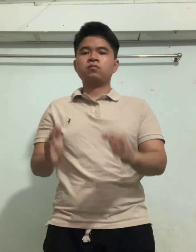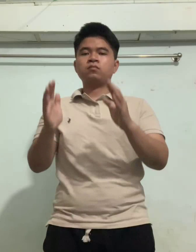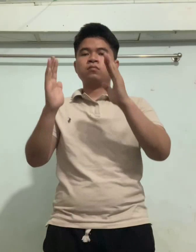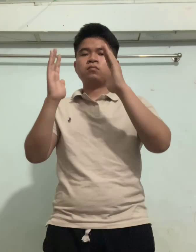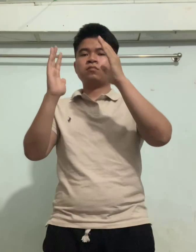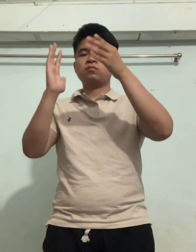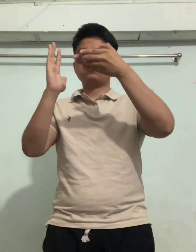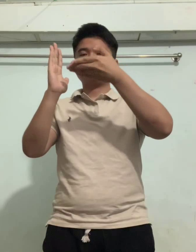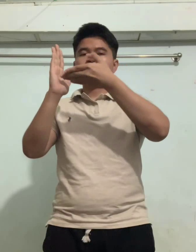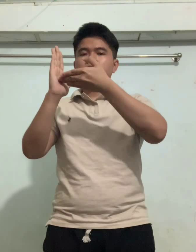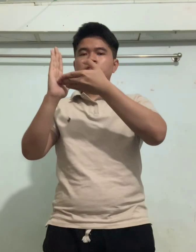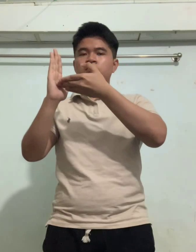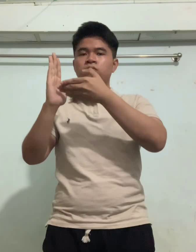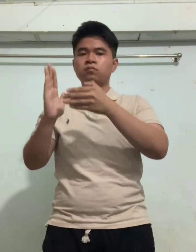gioi thieu